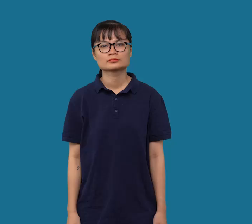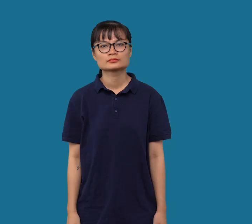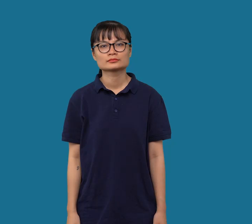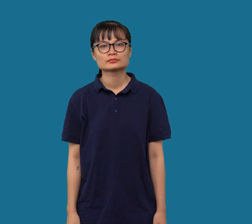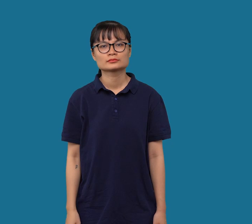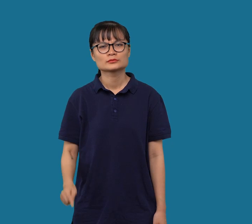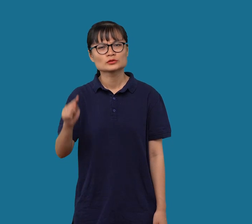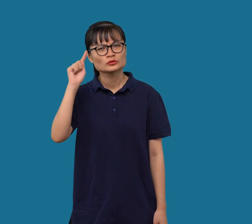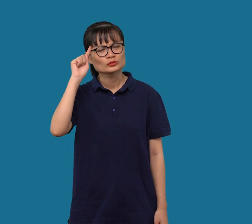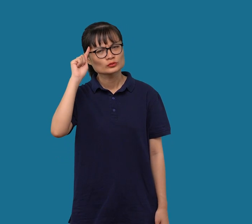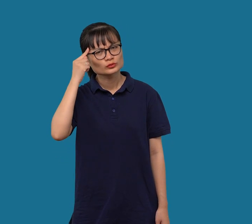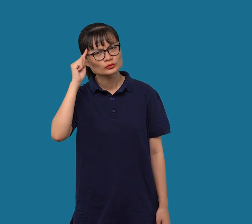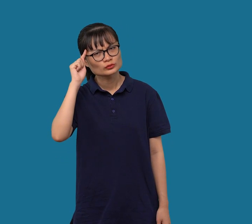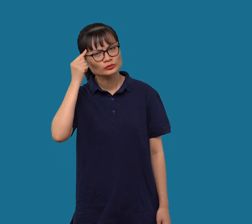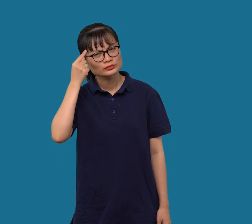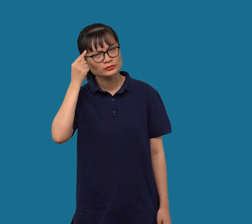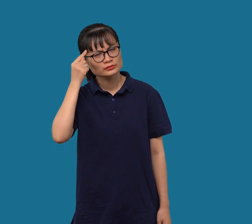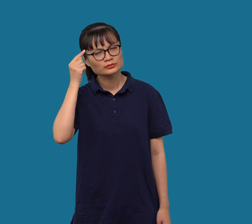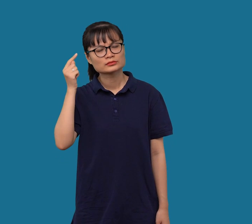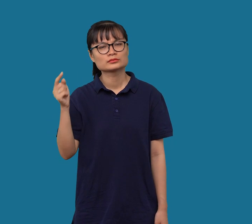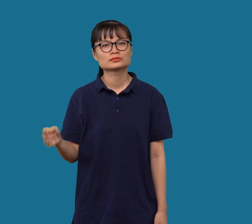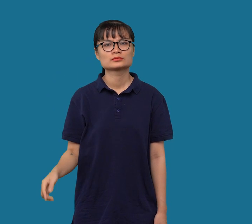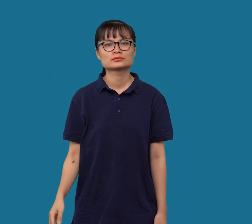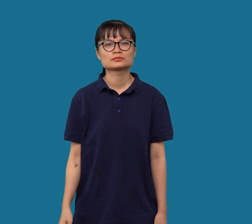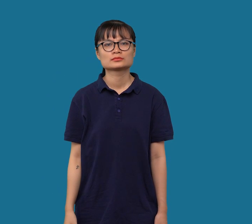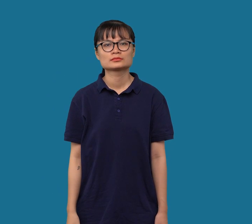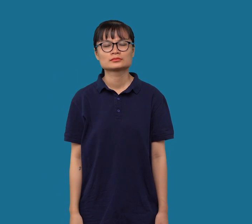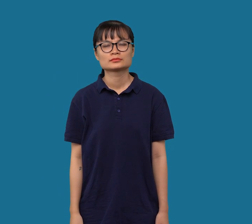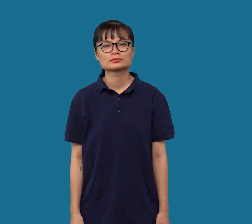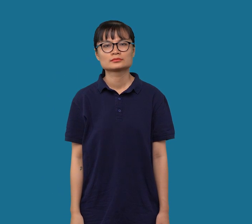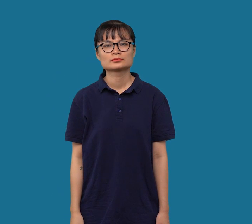suy nghĩ